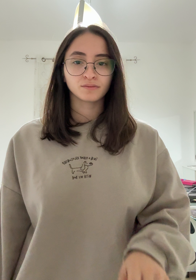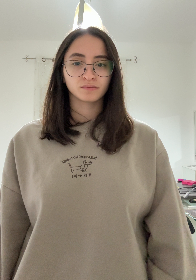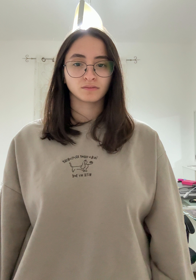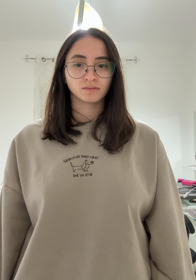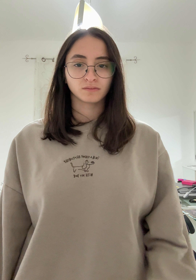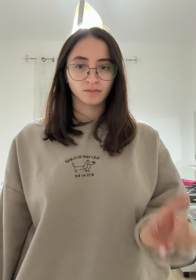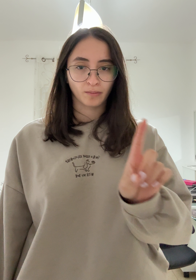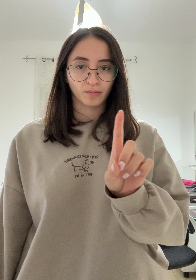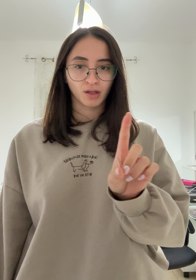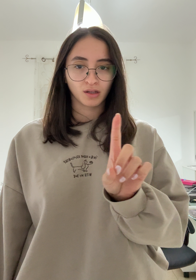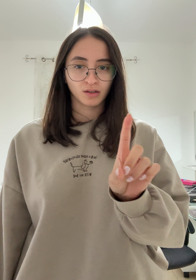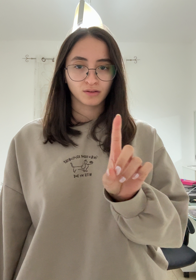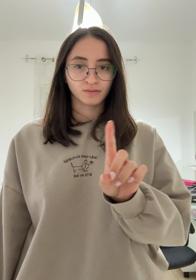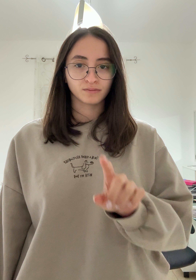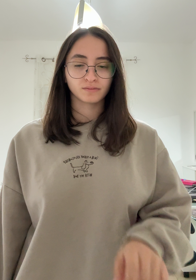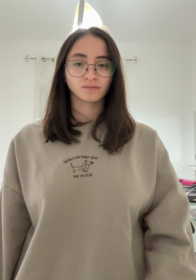מי